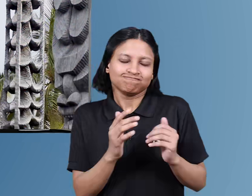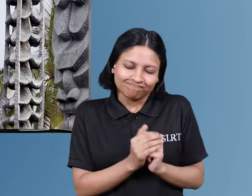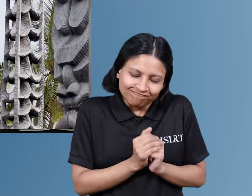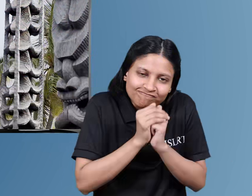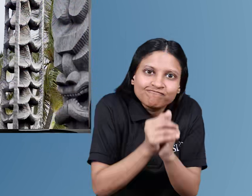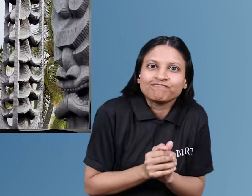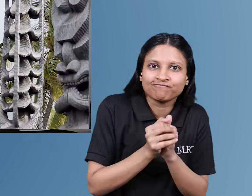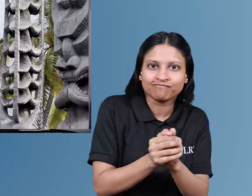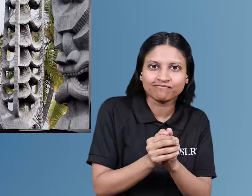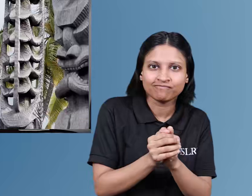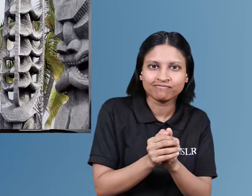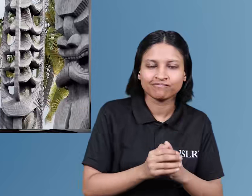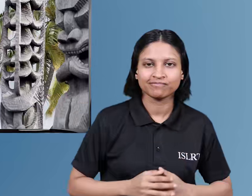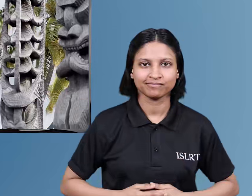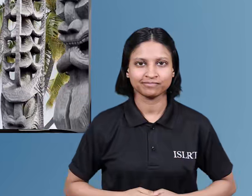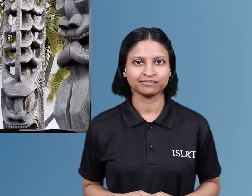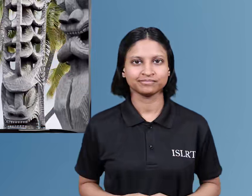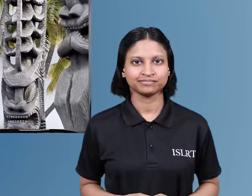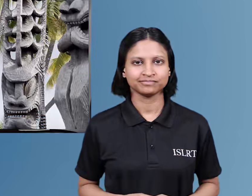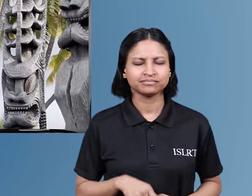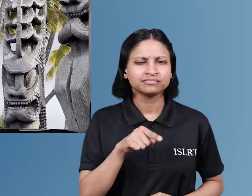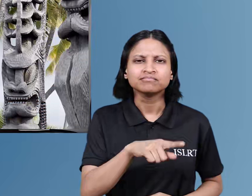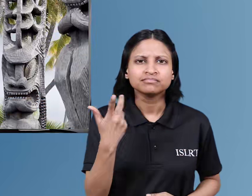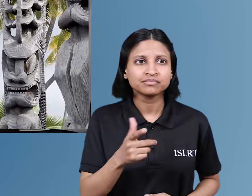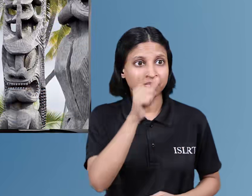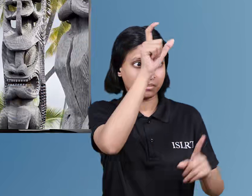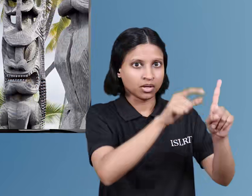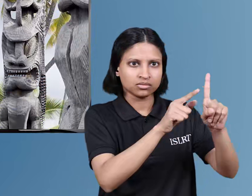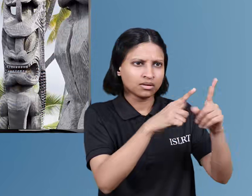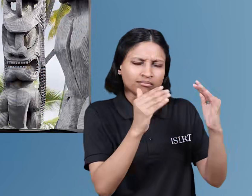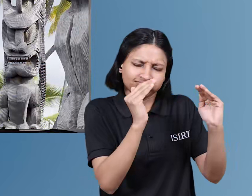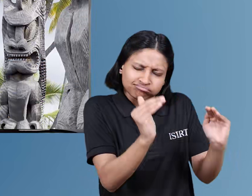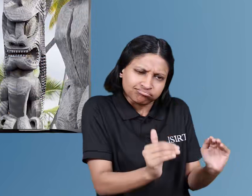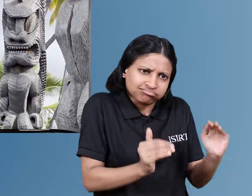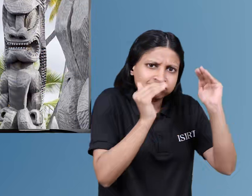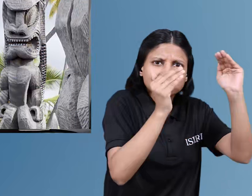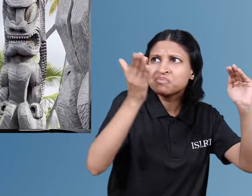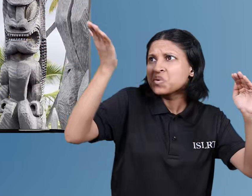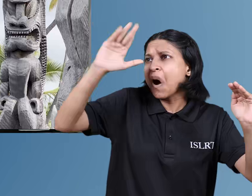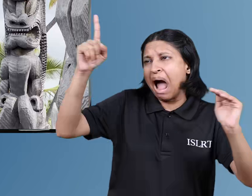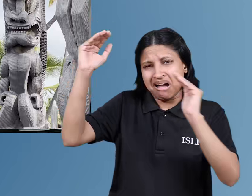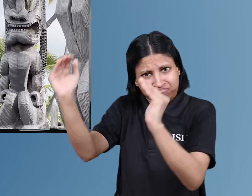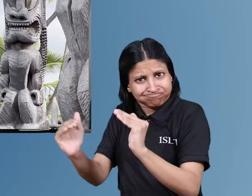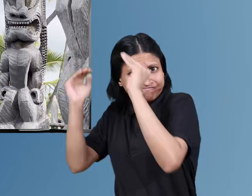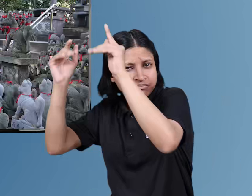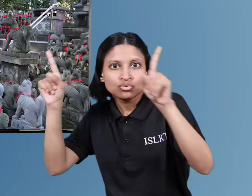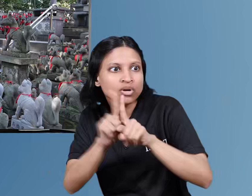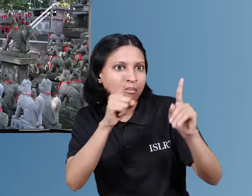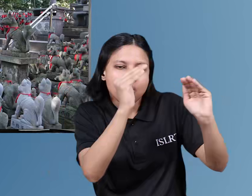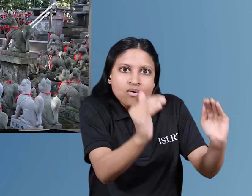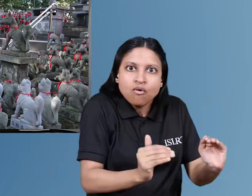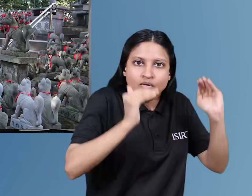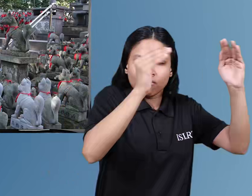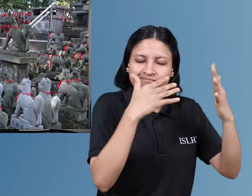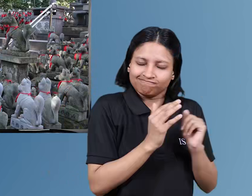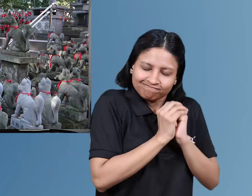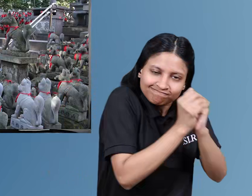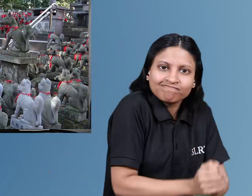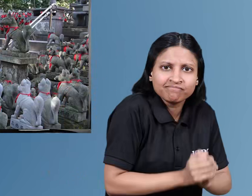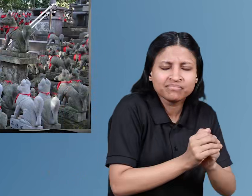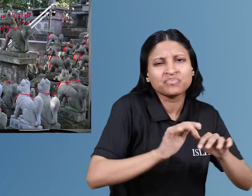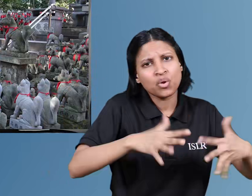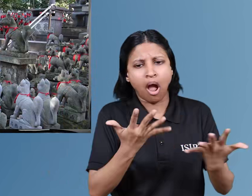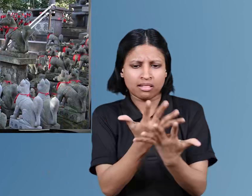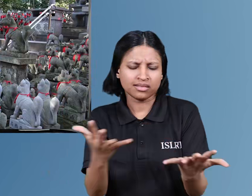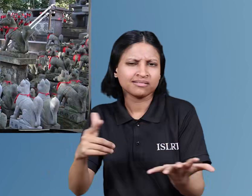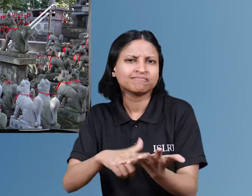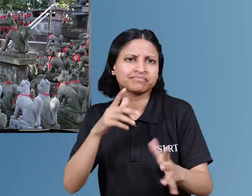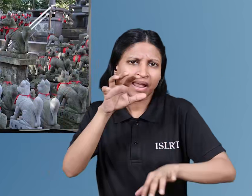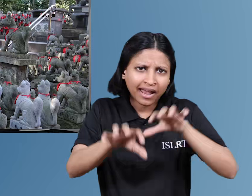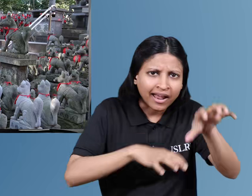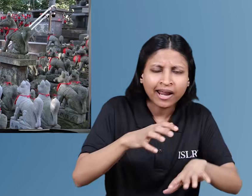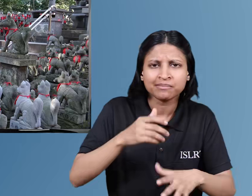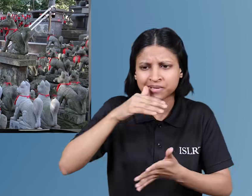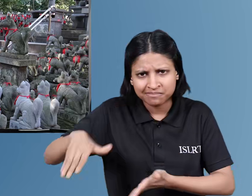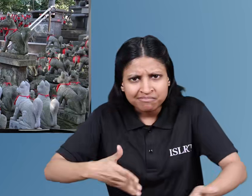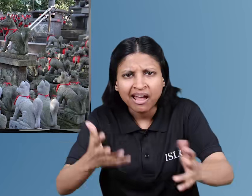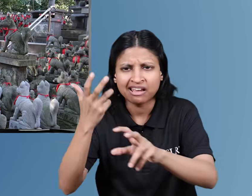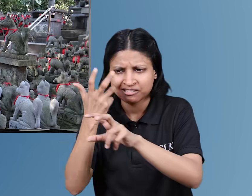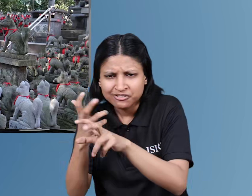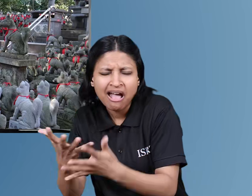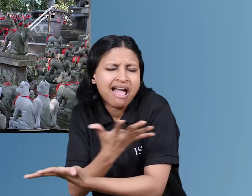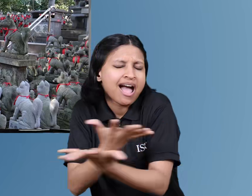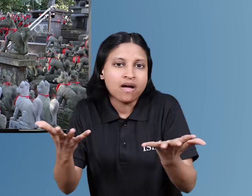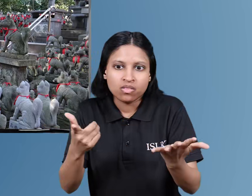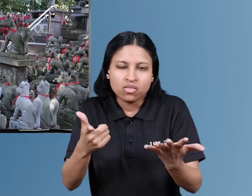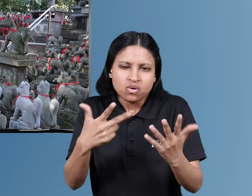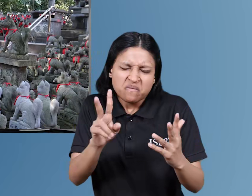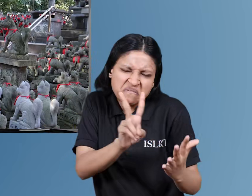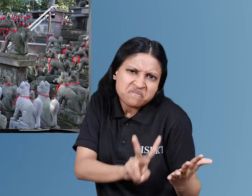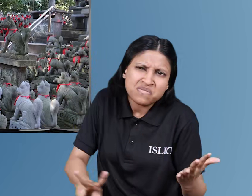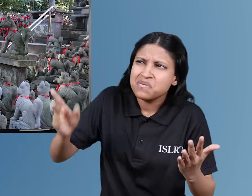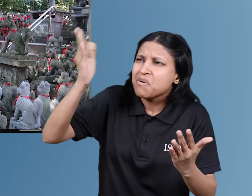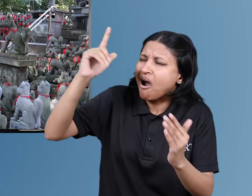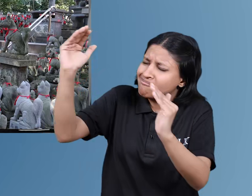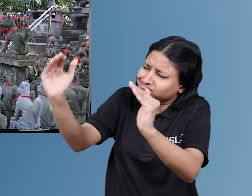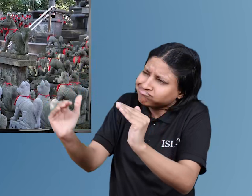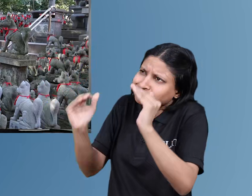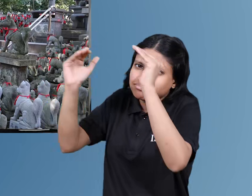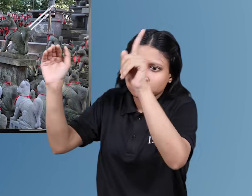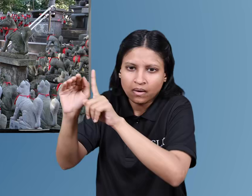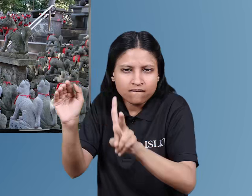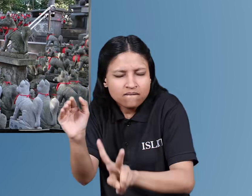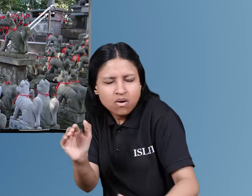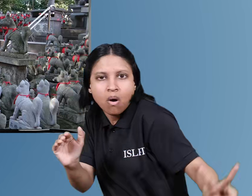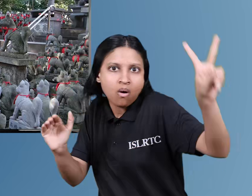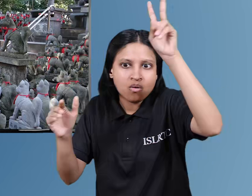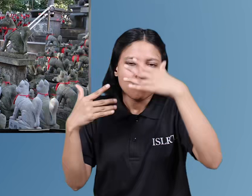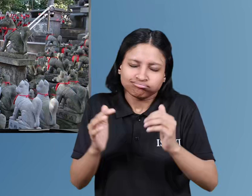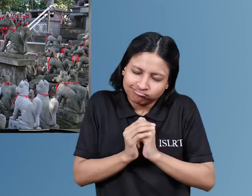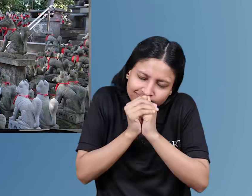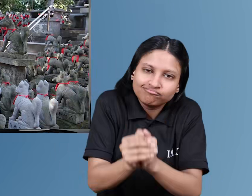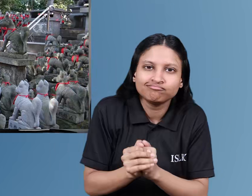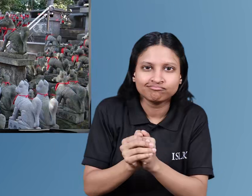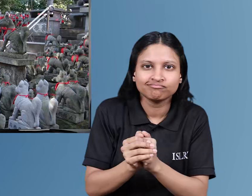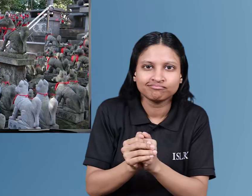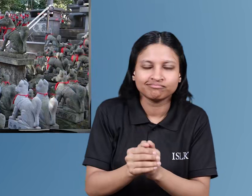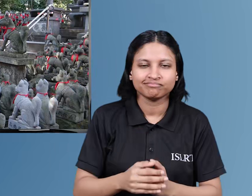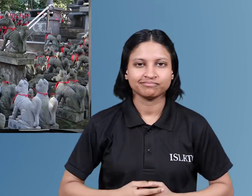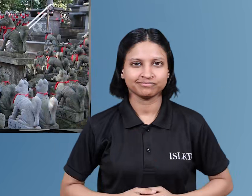Deify or something to a godlike status and offer them worship. This can apply not only to individuals but also to animals, water or stones ascribing the same value to these as to God and worshiping them.